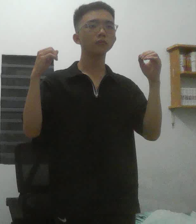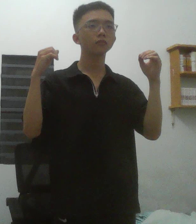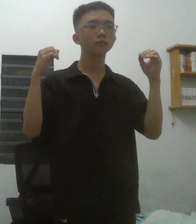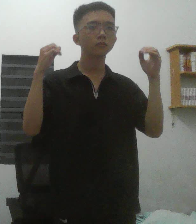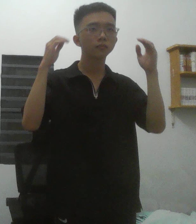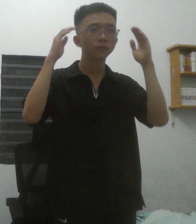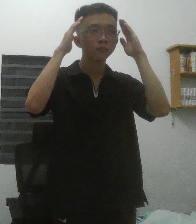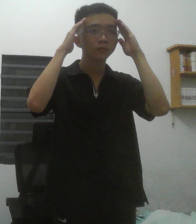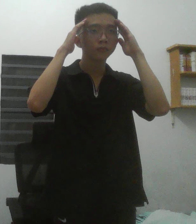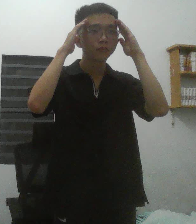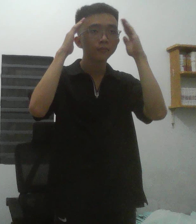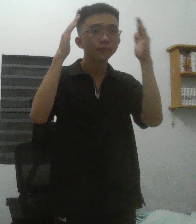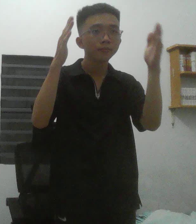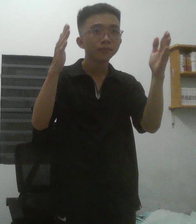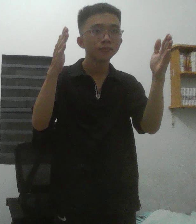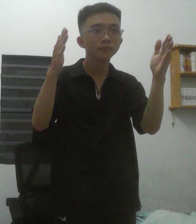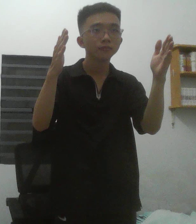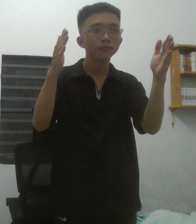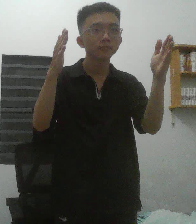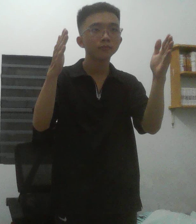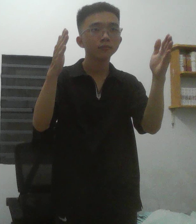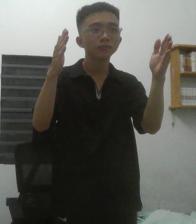quan tam